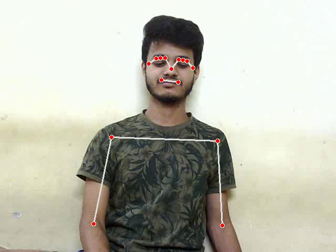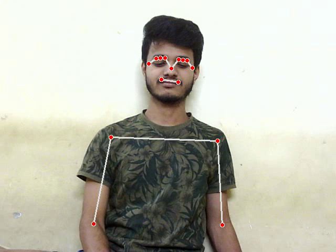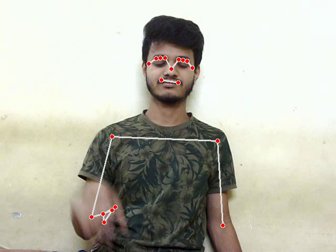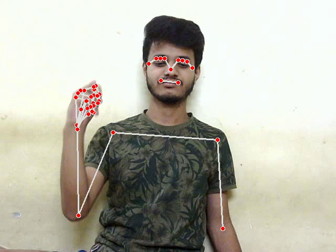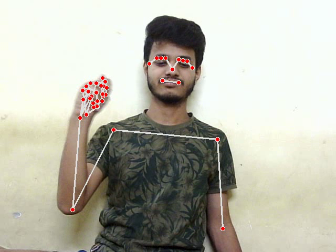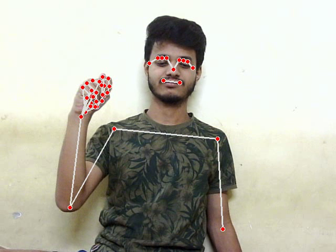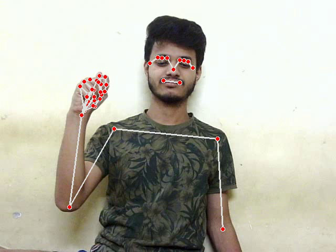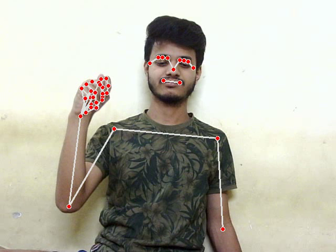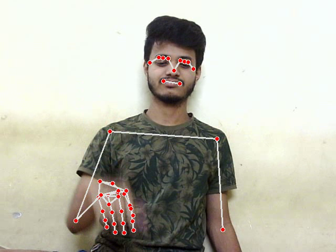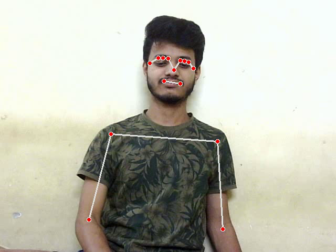bathroom